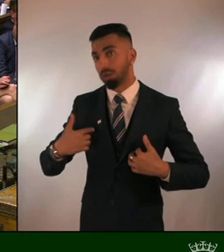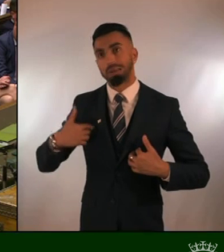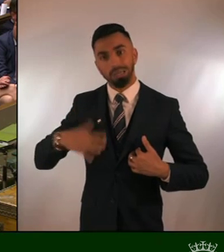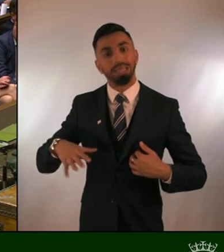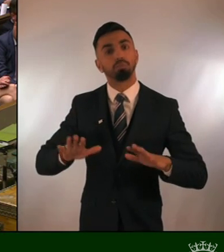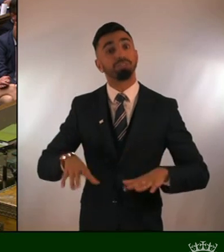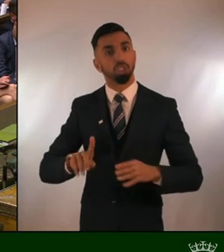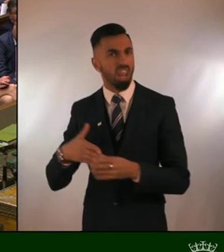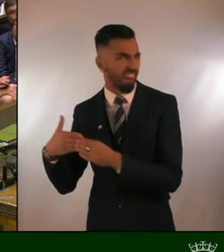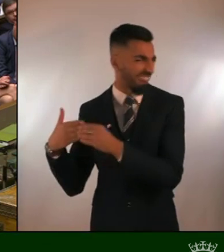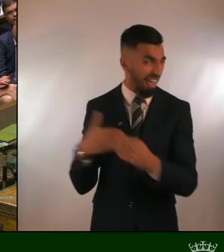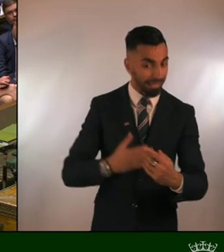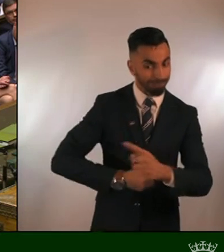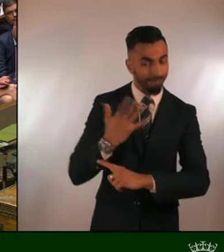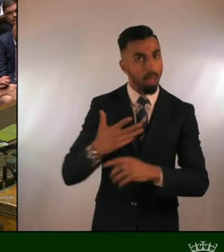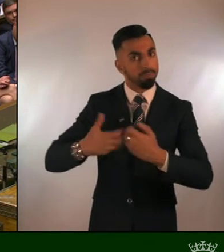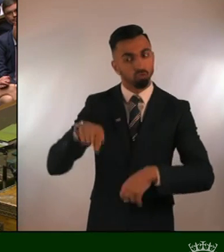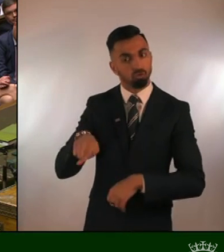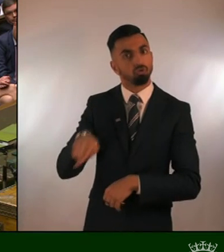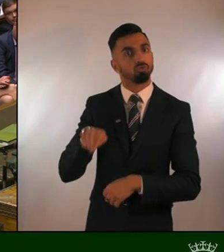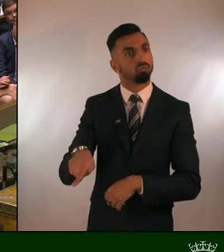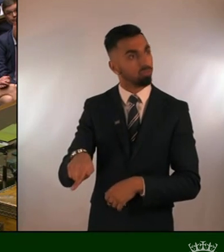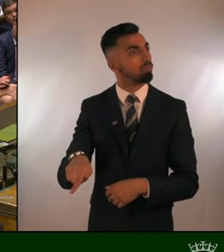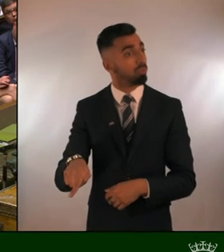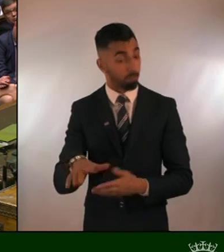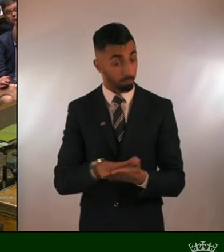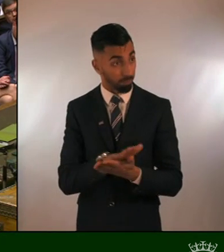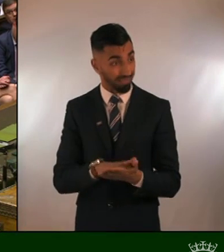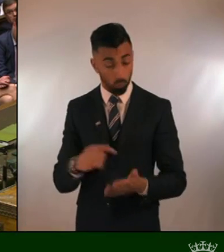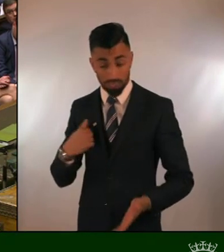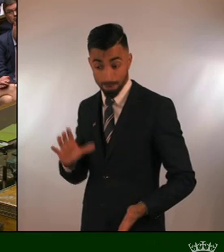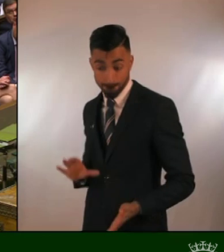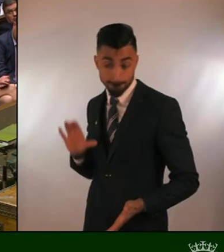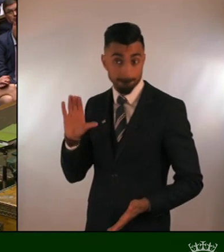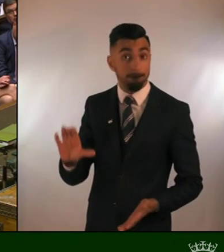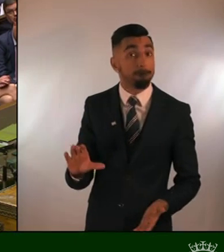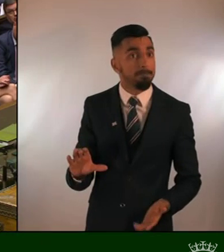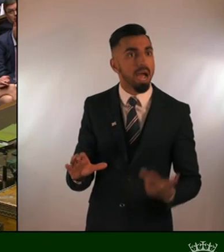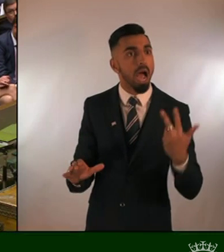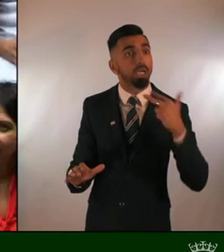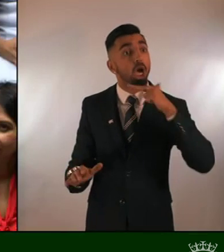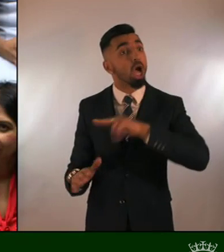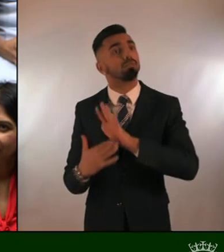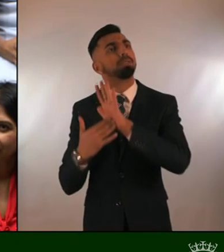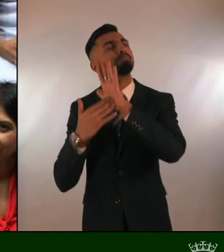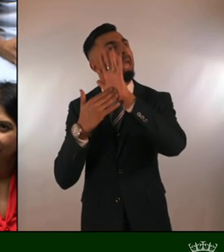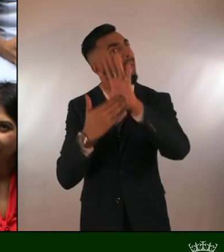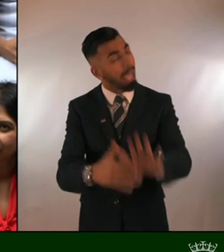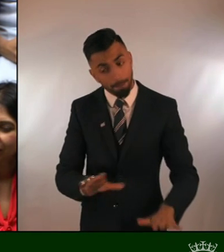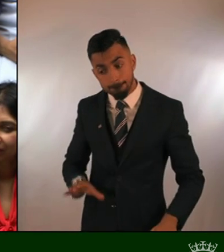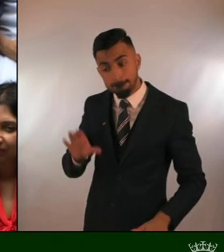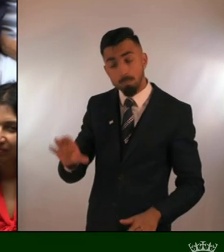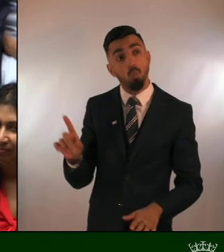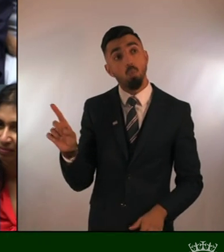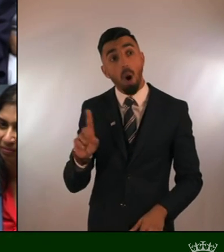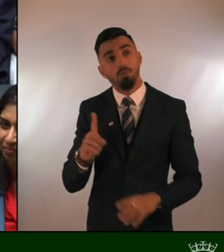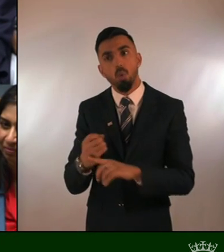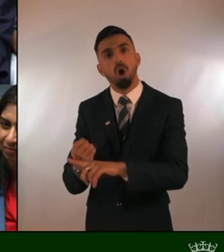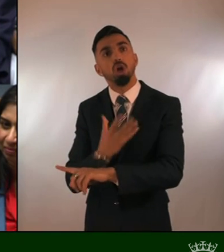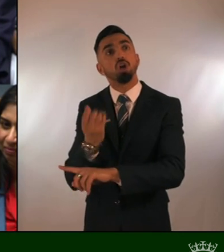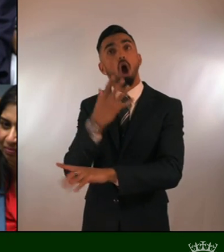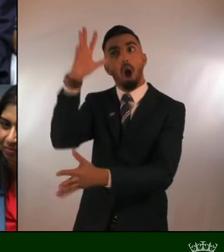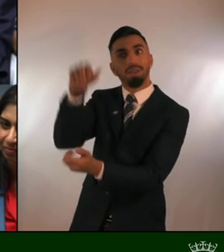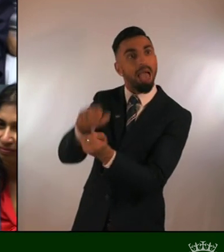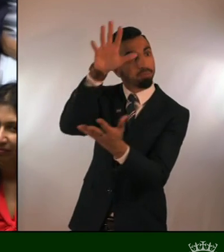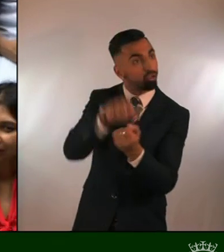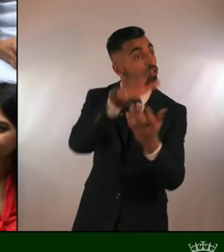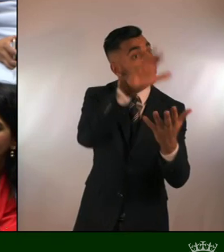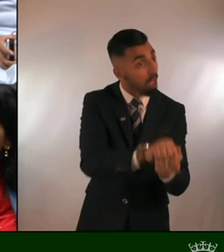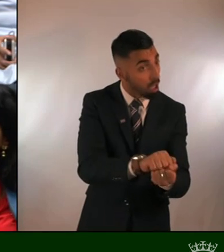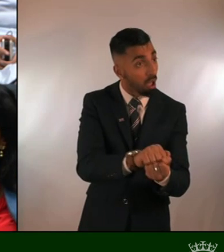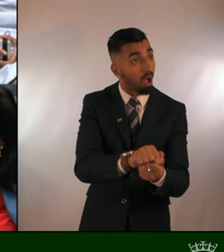I can announce today that we will invest at least £800 million to establish two or more new carbon capture and storage clusters by 2030.